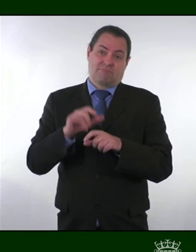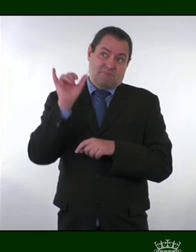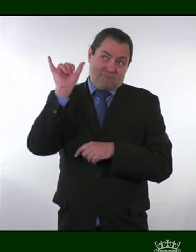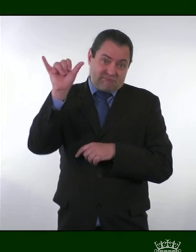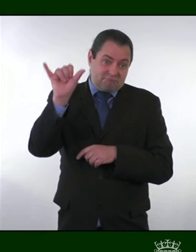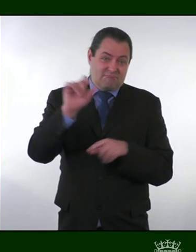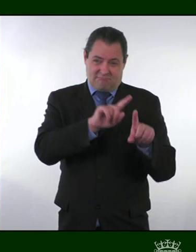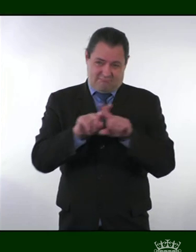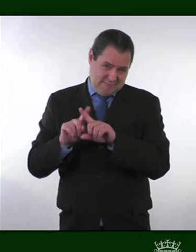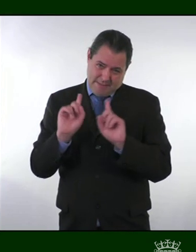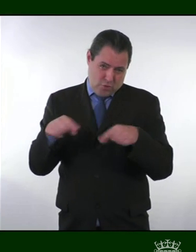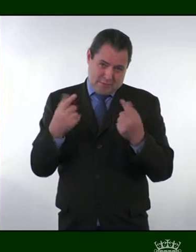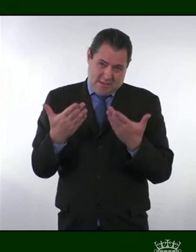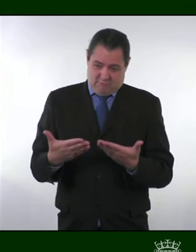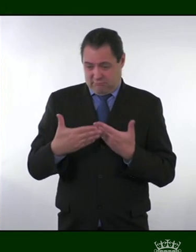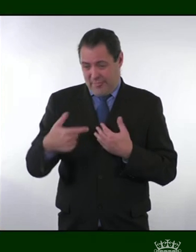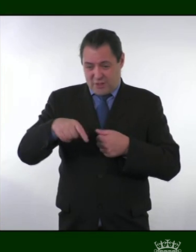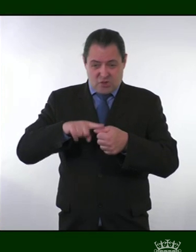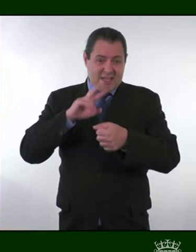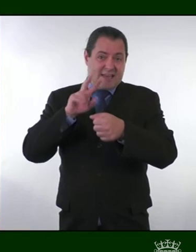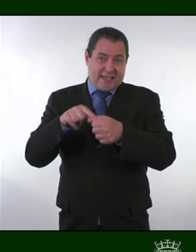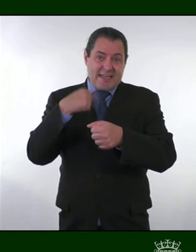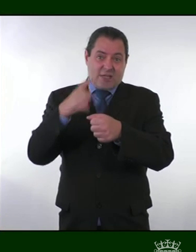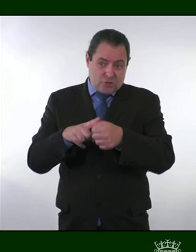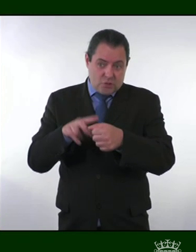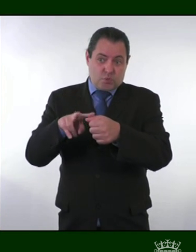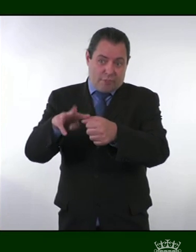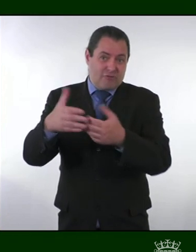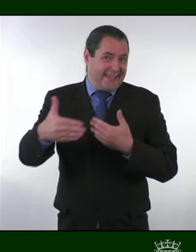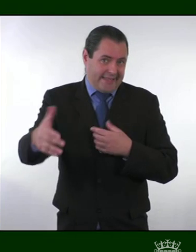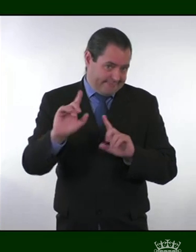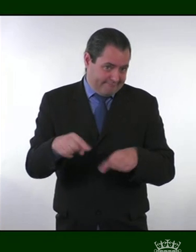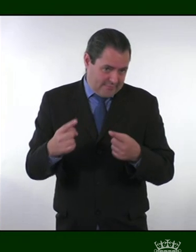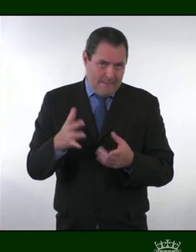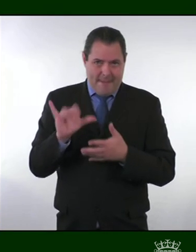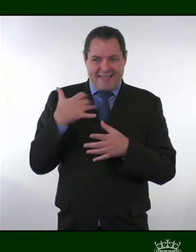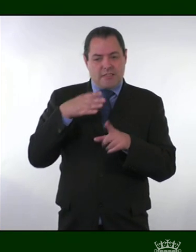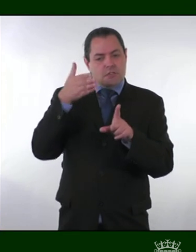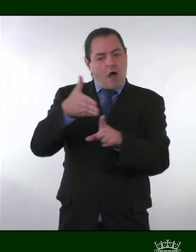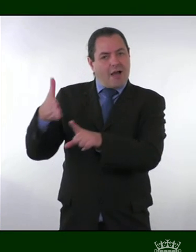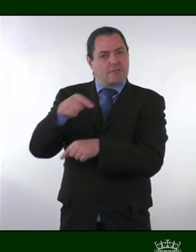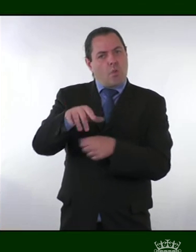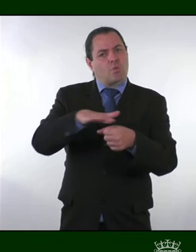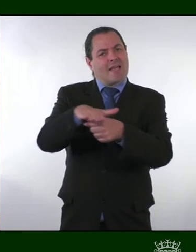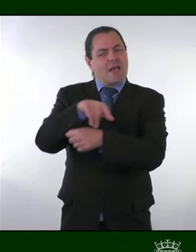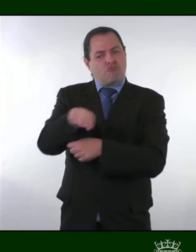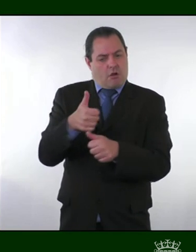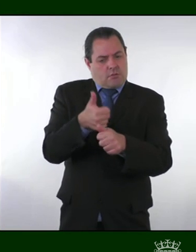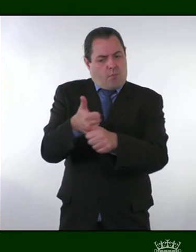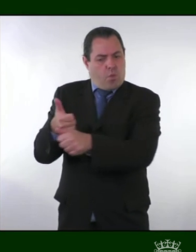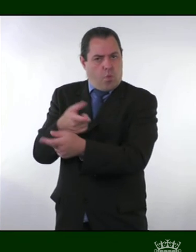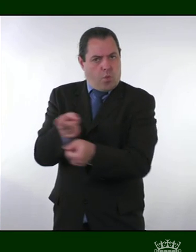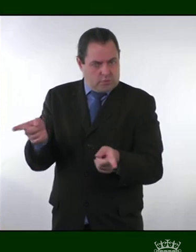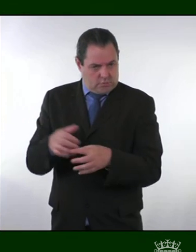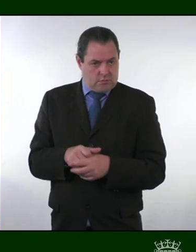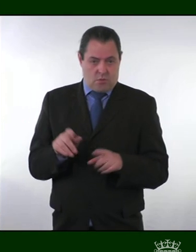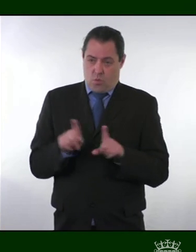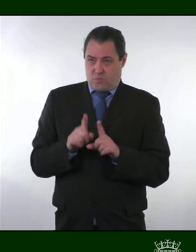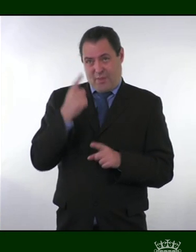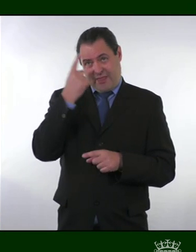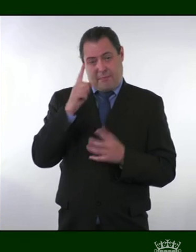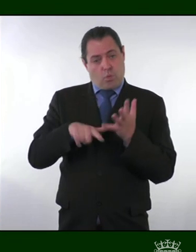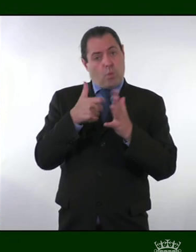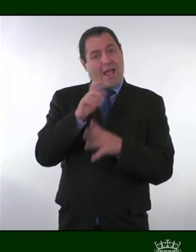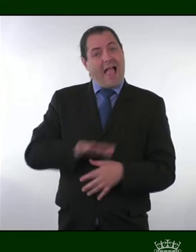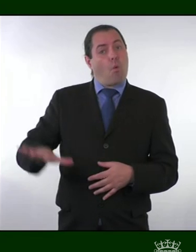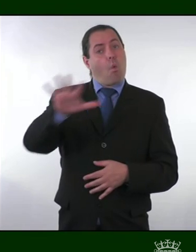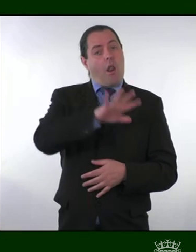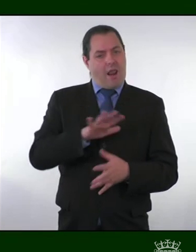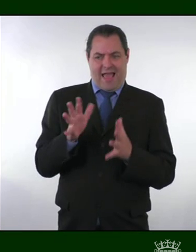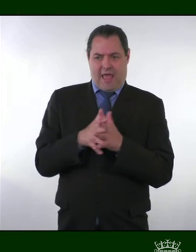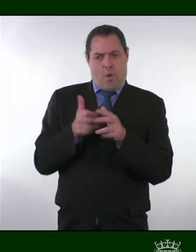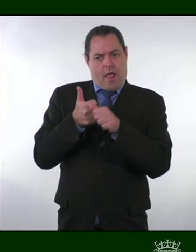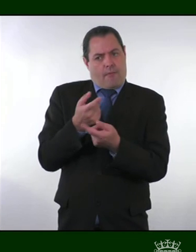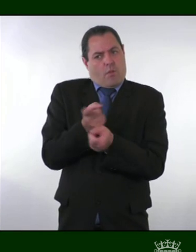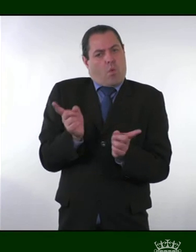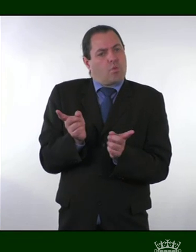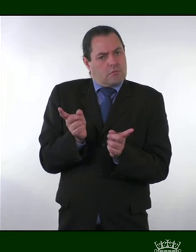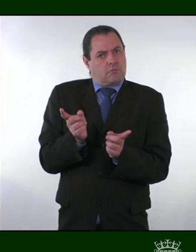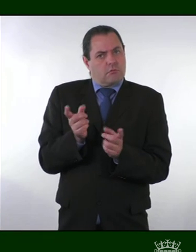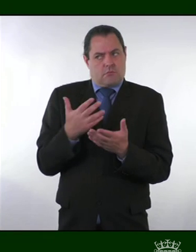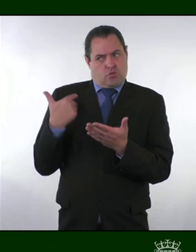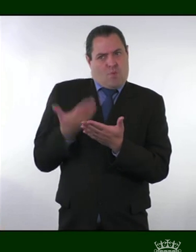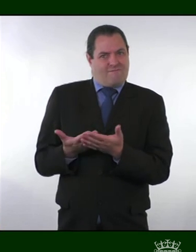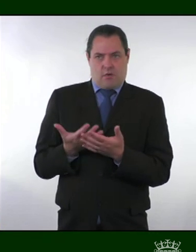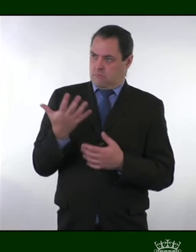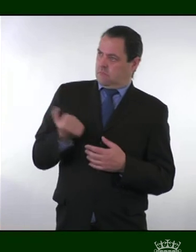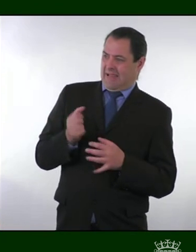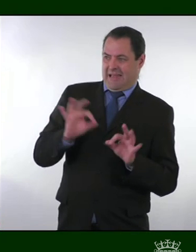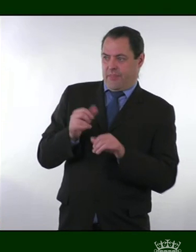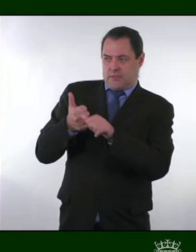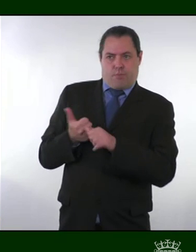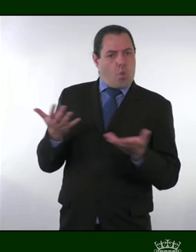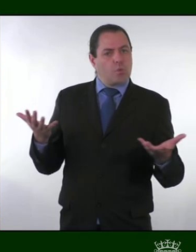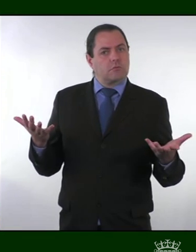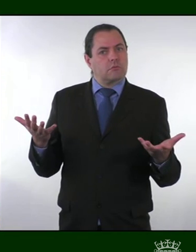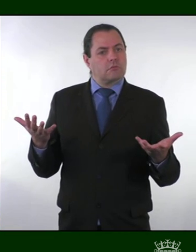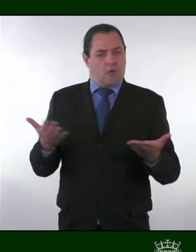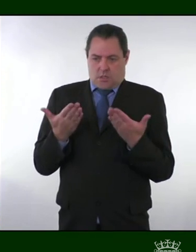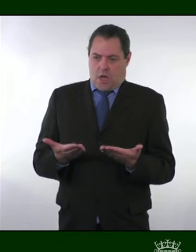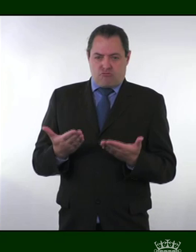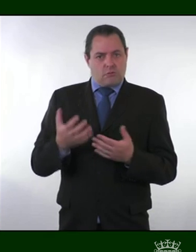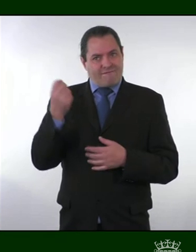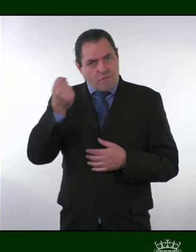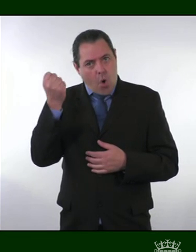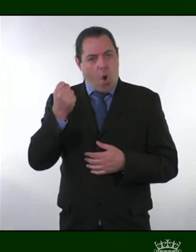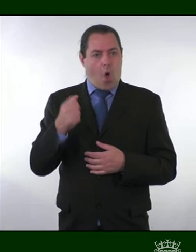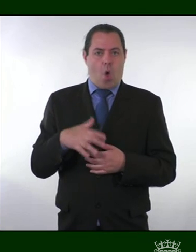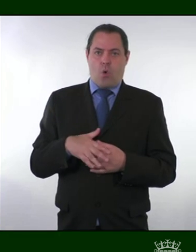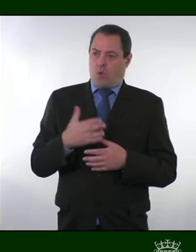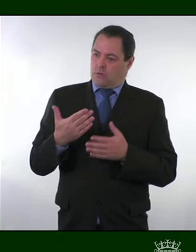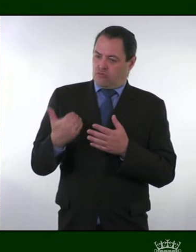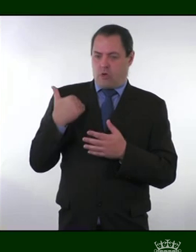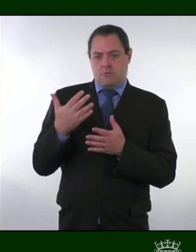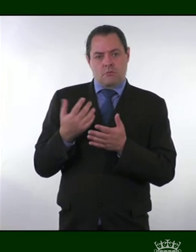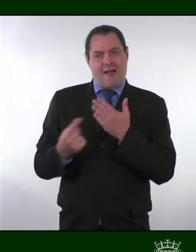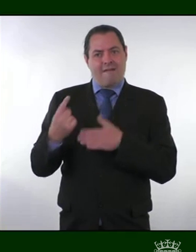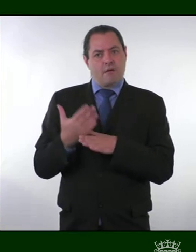Therefore, may I encourage the Prime Minister to look at a targeted extension for those sectors, and also to look at a specific UK-wide scheme to help those who have so far been excluded from the current schemes, including the newly self-employed?